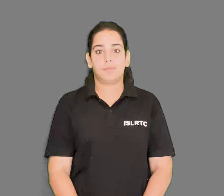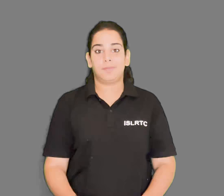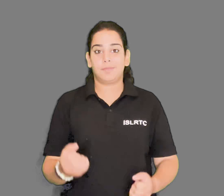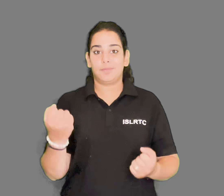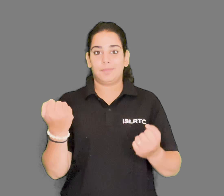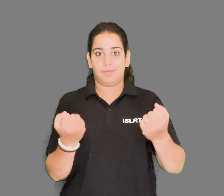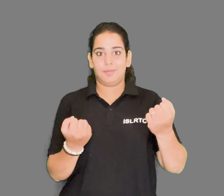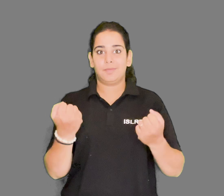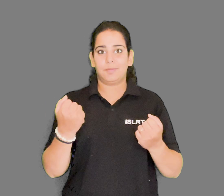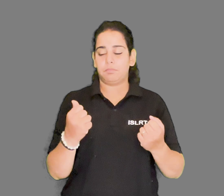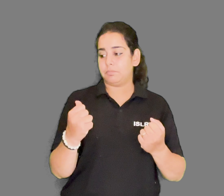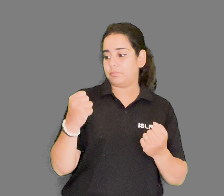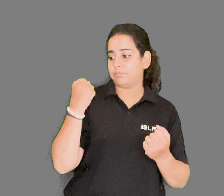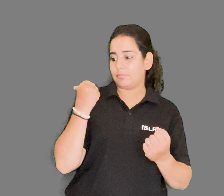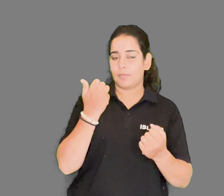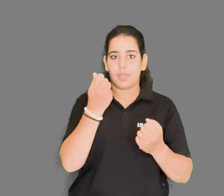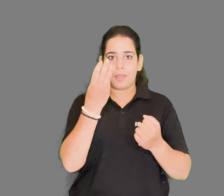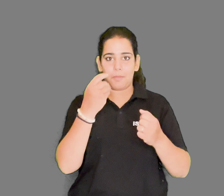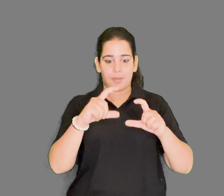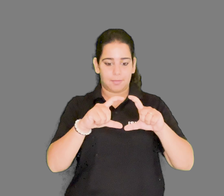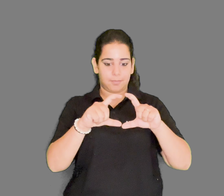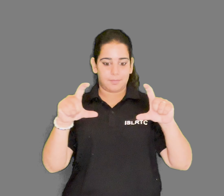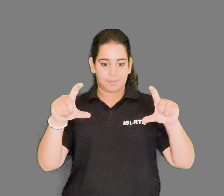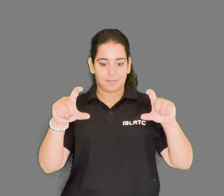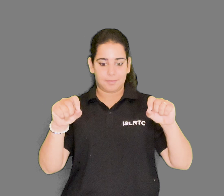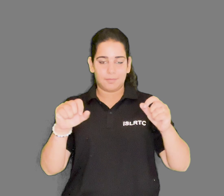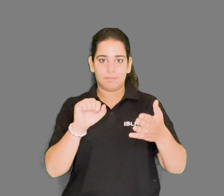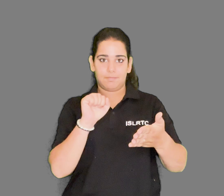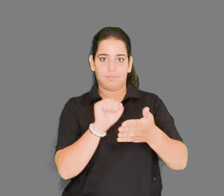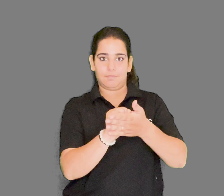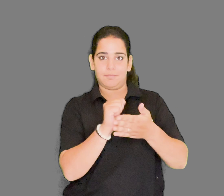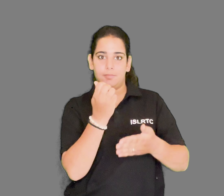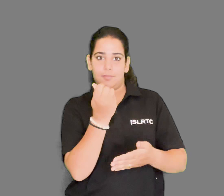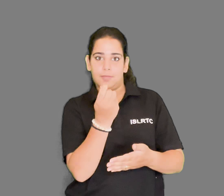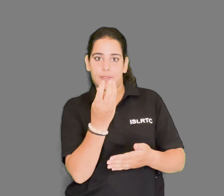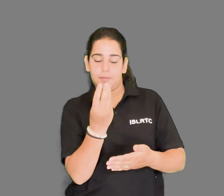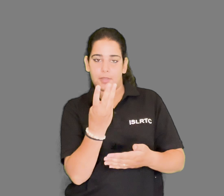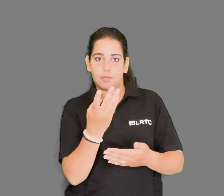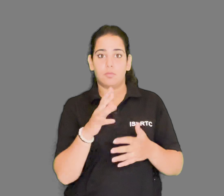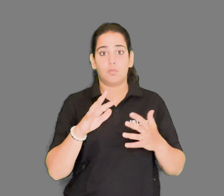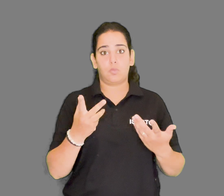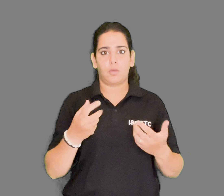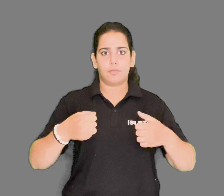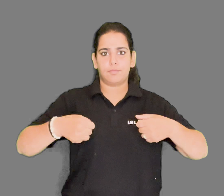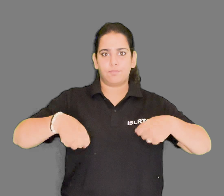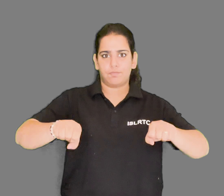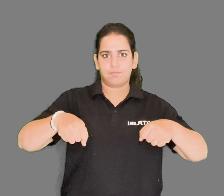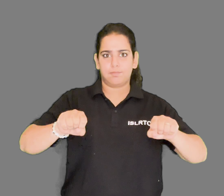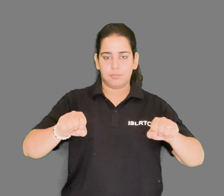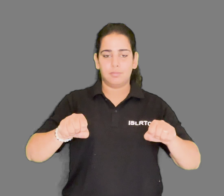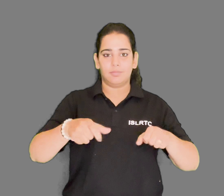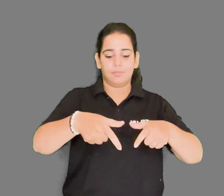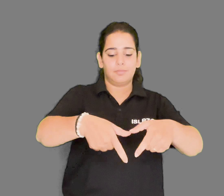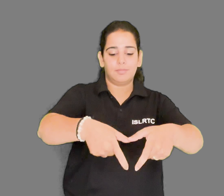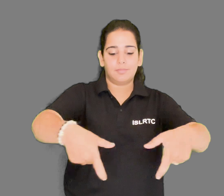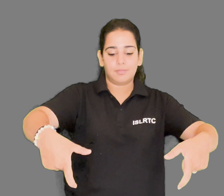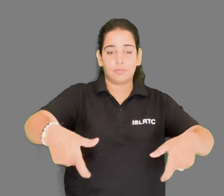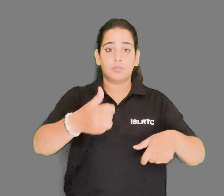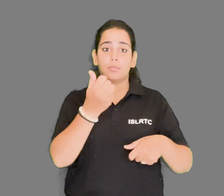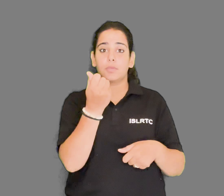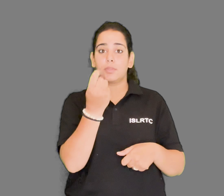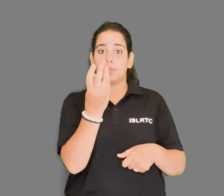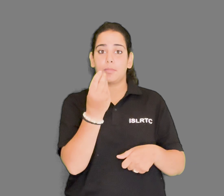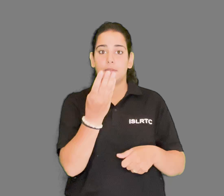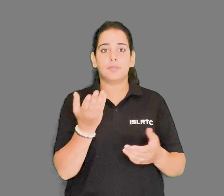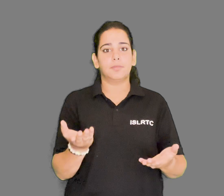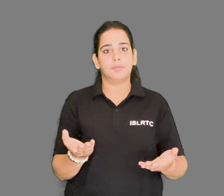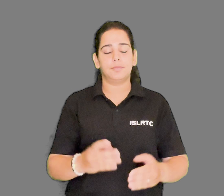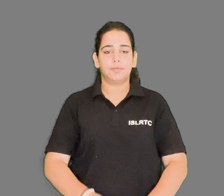Vehicle registration The registration of a motor vehicle with a government authority, either compulsory or otherwise